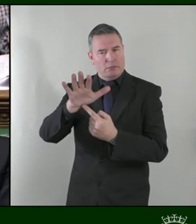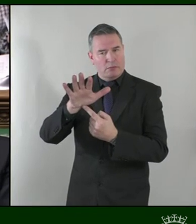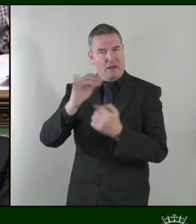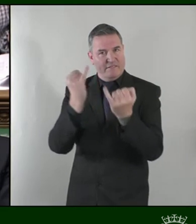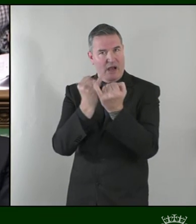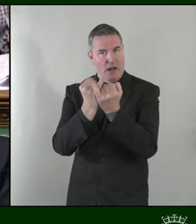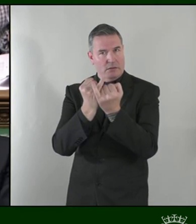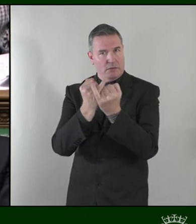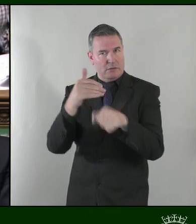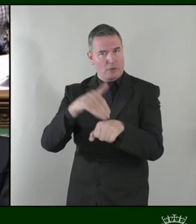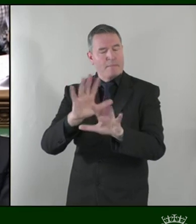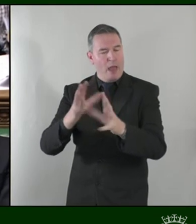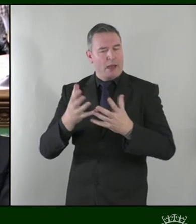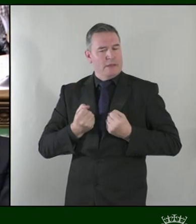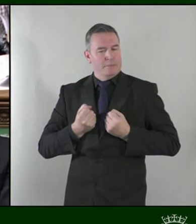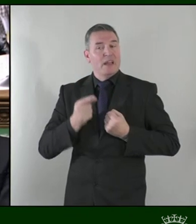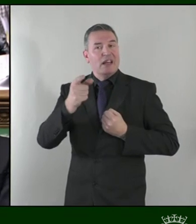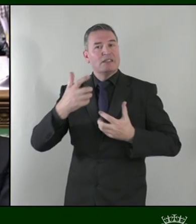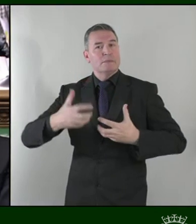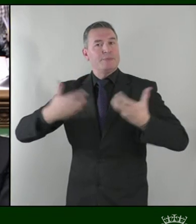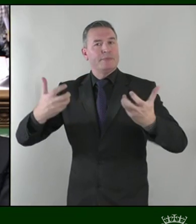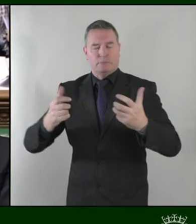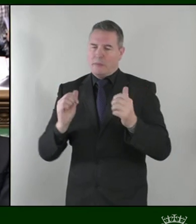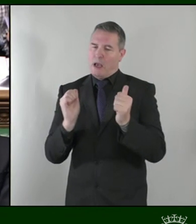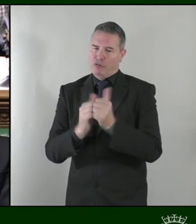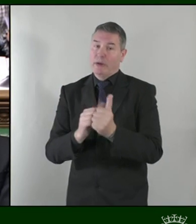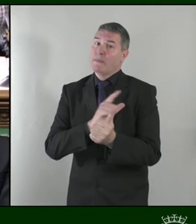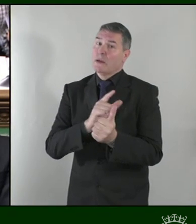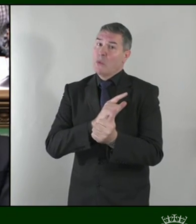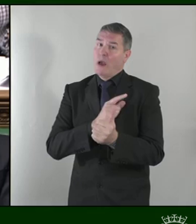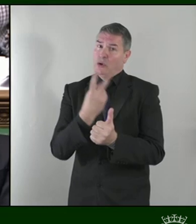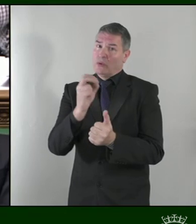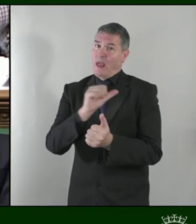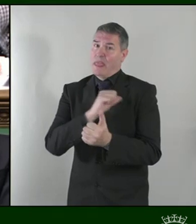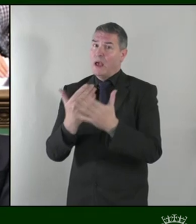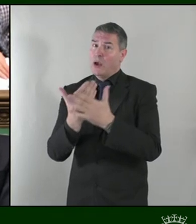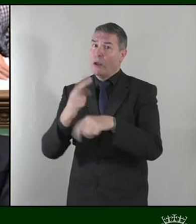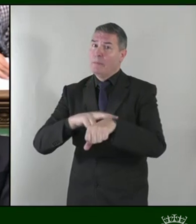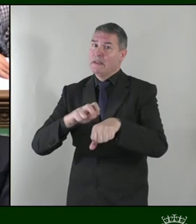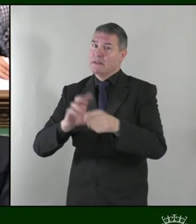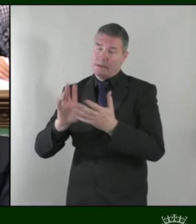I share his anger. That is why we are putting 20,000 more police on the streets.